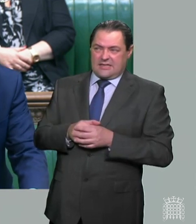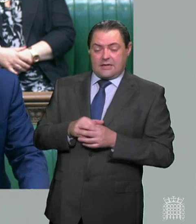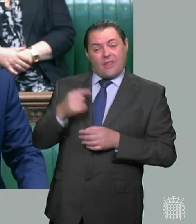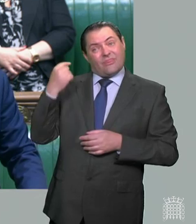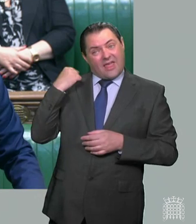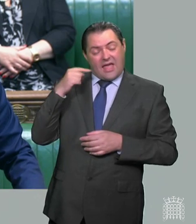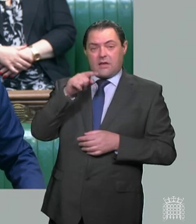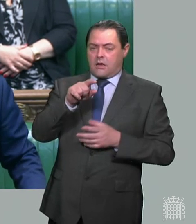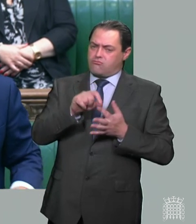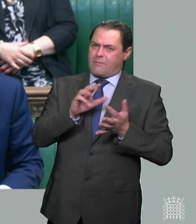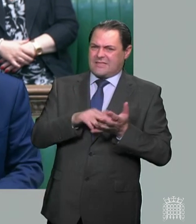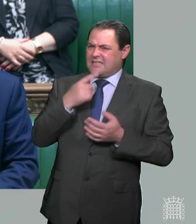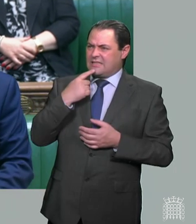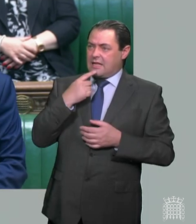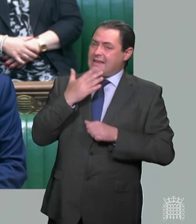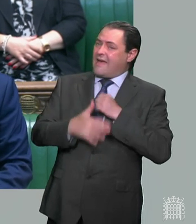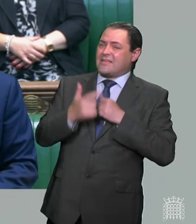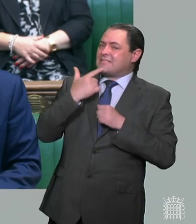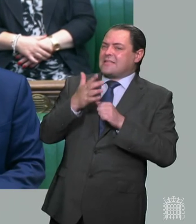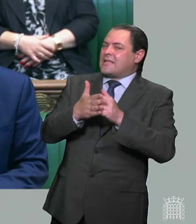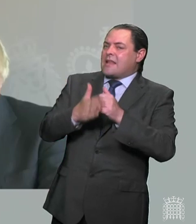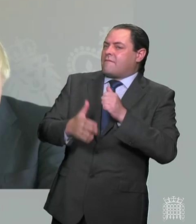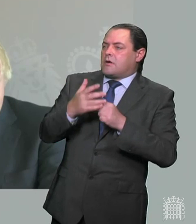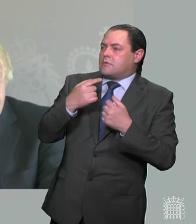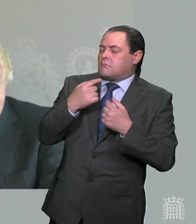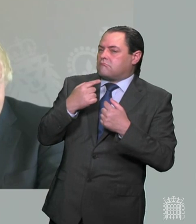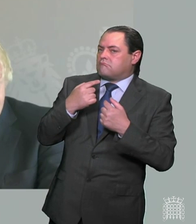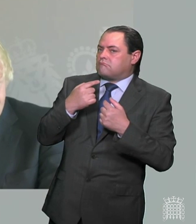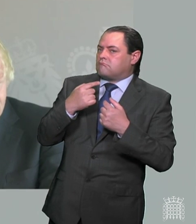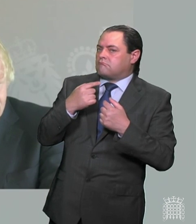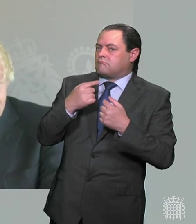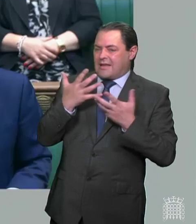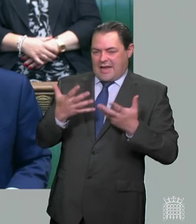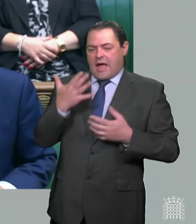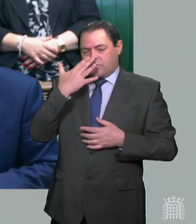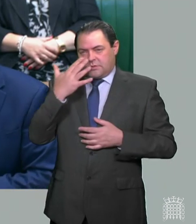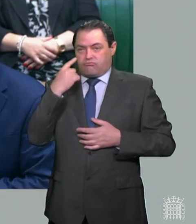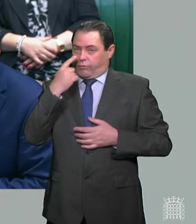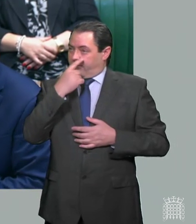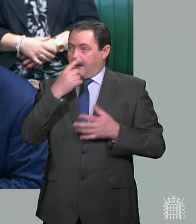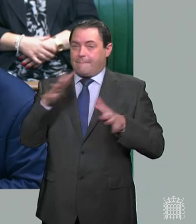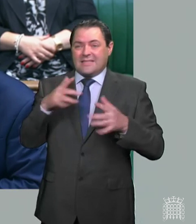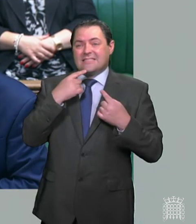On that day the Prime Minister pointedly did not deny using those words, and now we have the proof that he did.